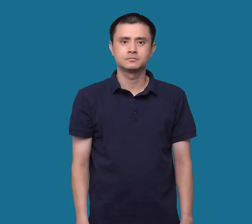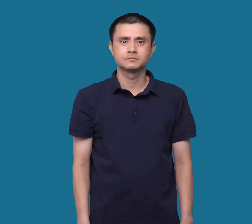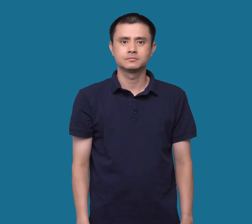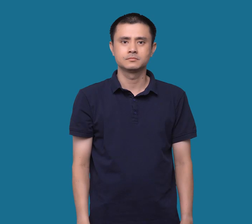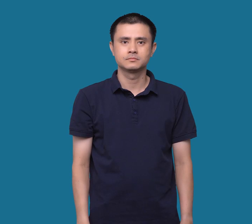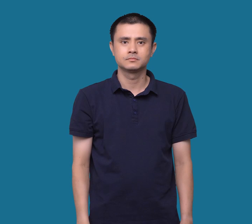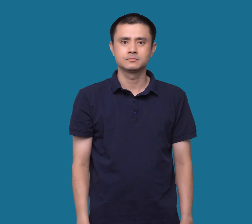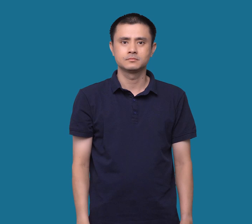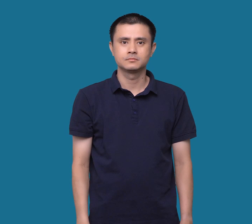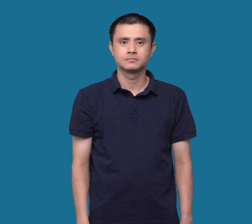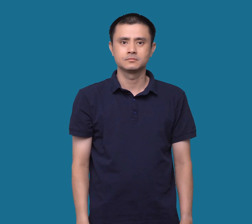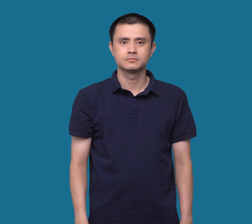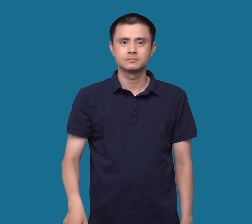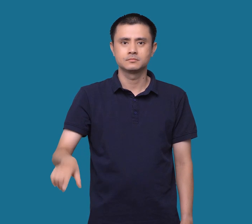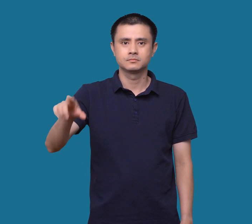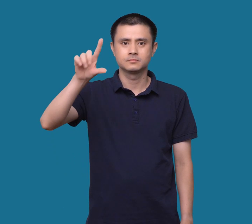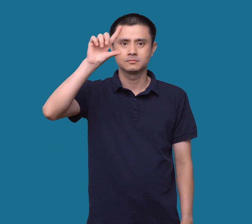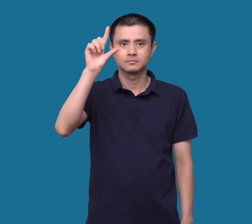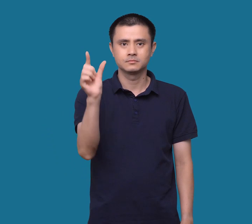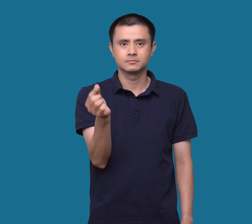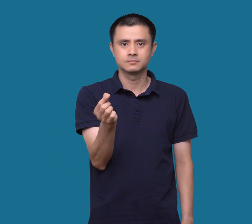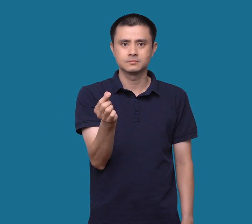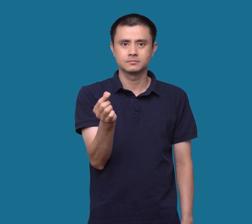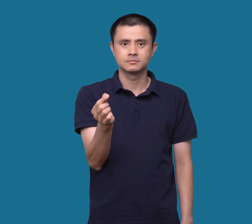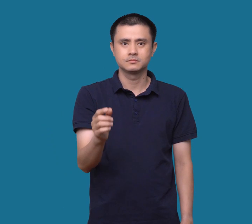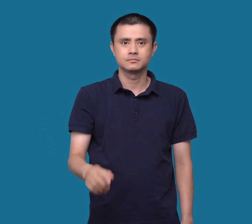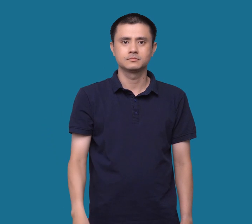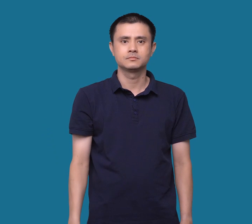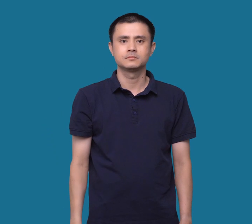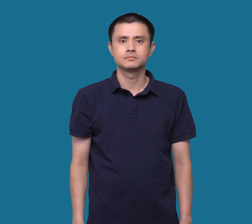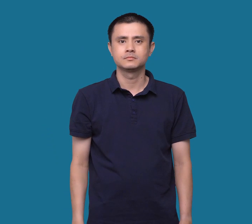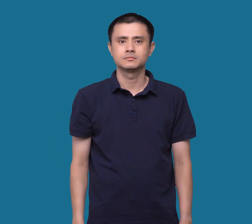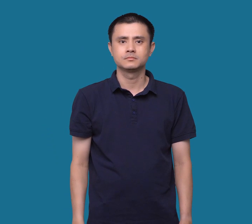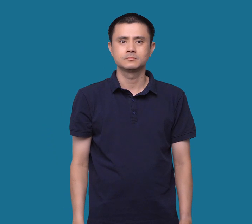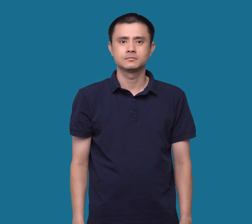trăng